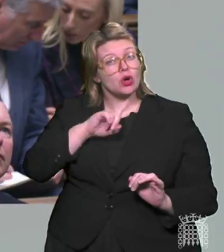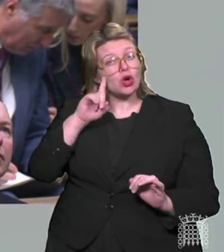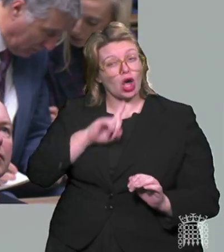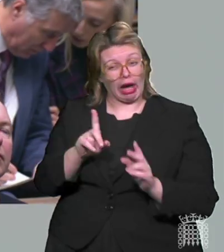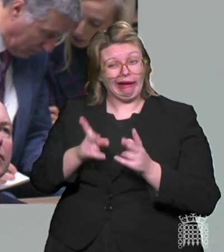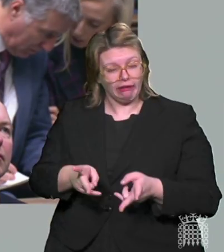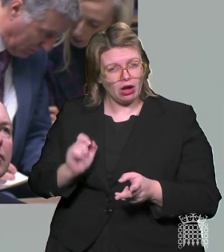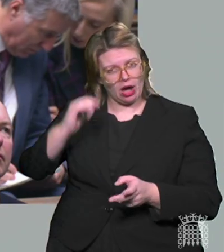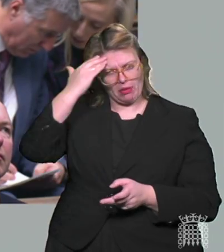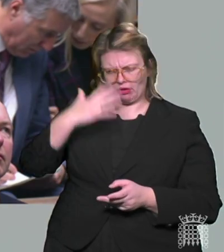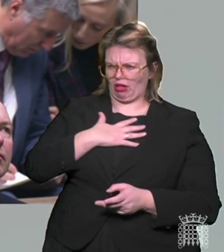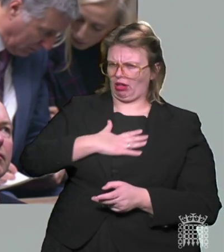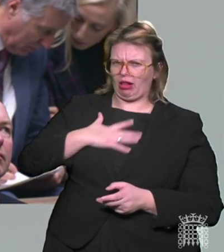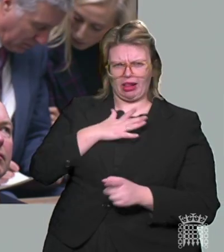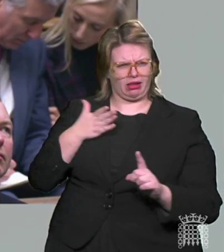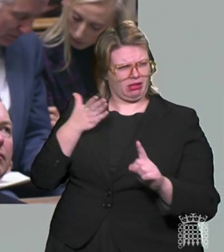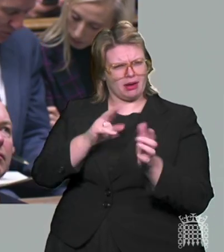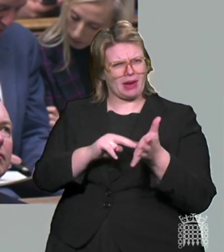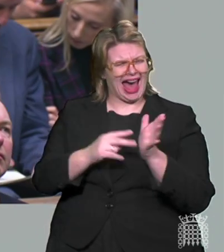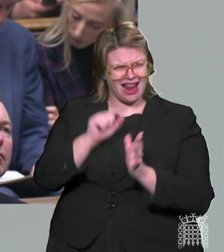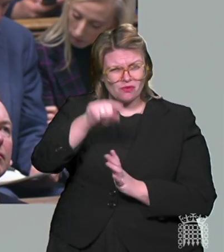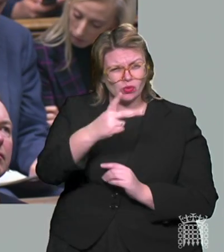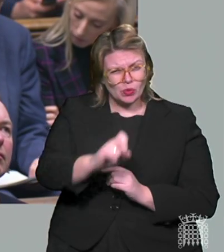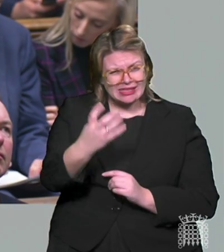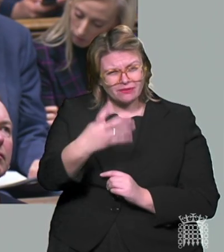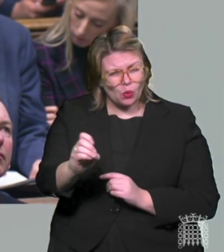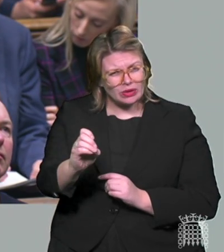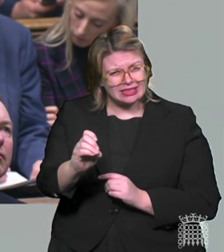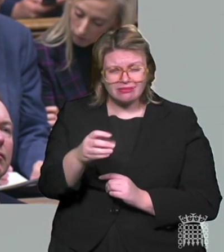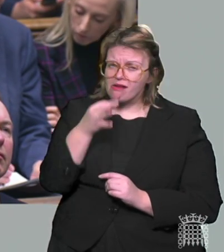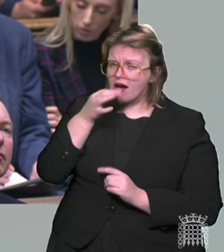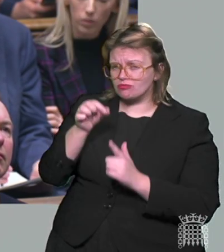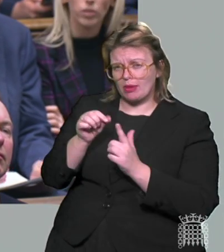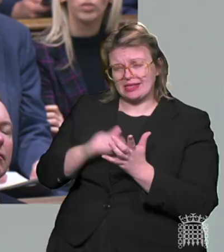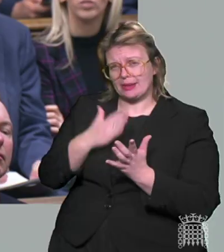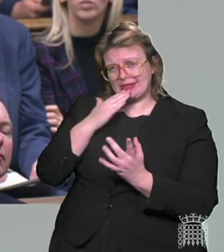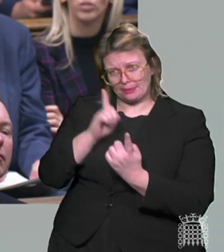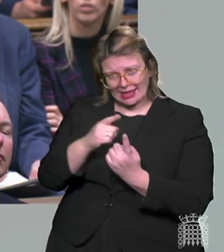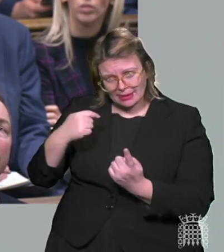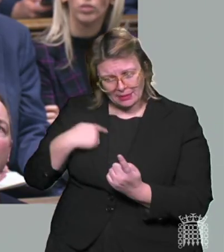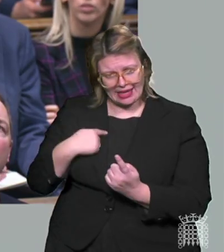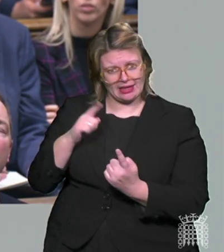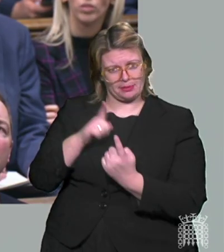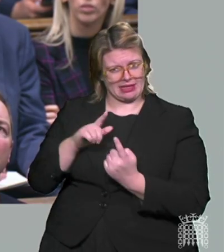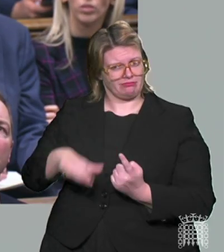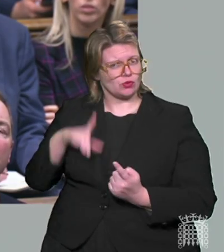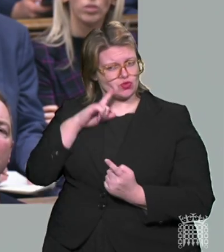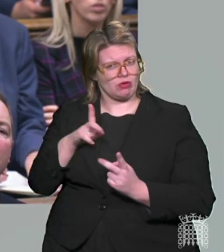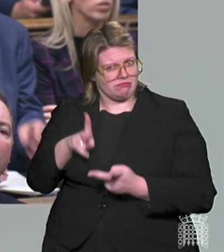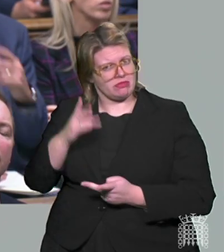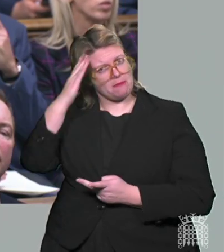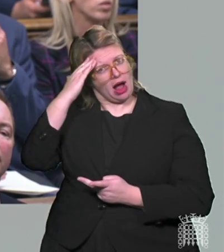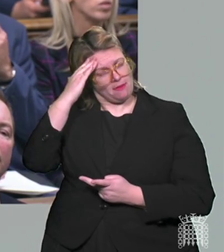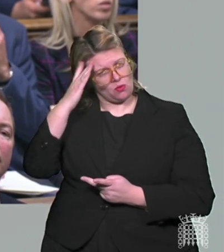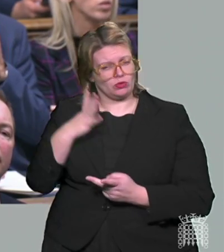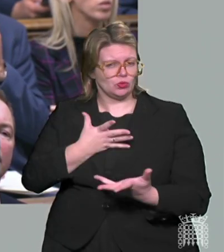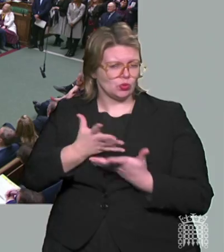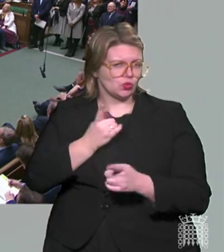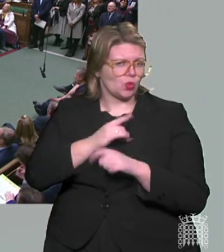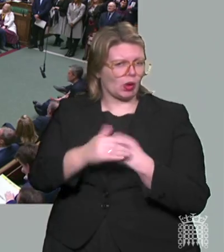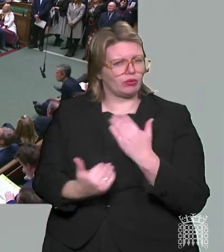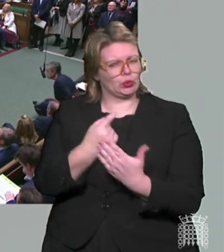So I ask on her mum’s behalf: will the Prime Minister agree to meet us both to discuss the lifesaving measures in a proposed new Bill called Ella’s law?